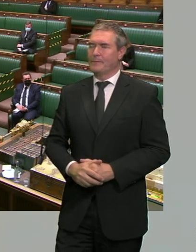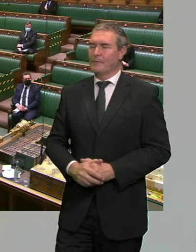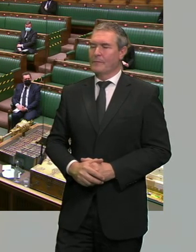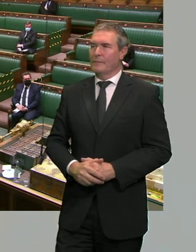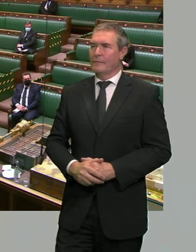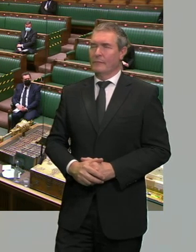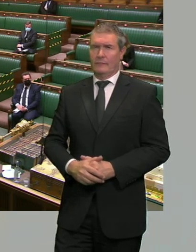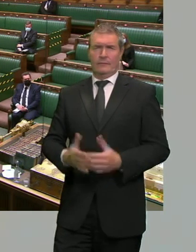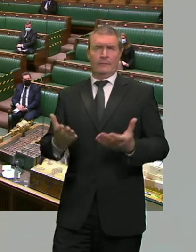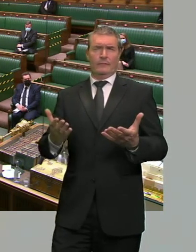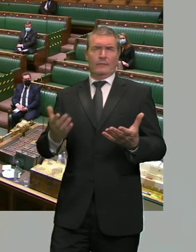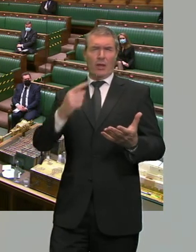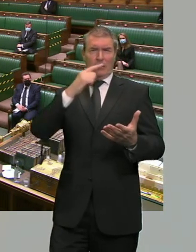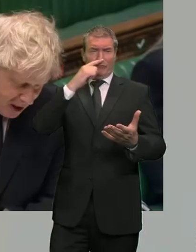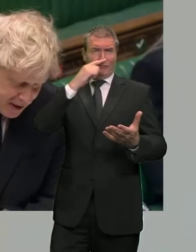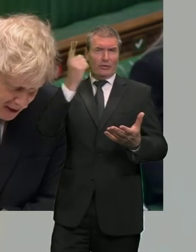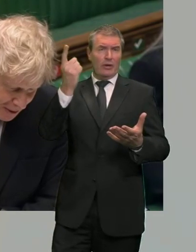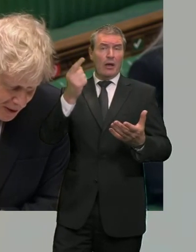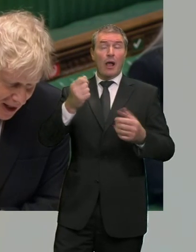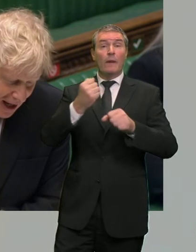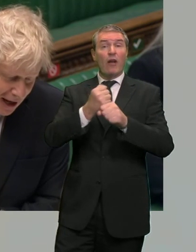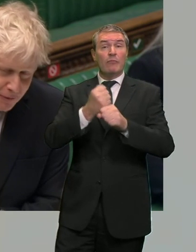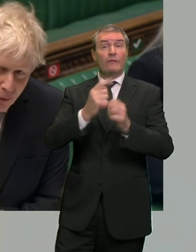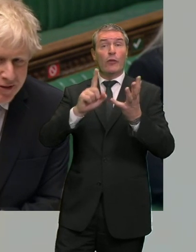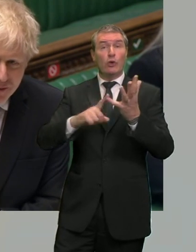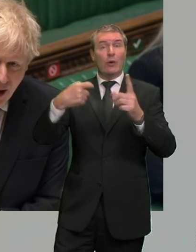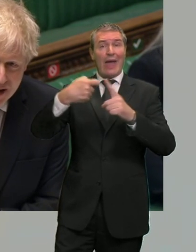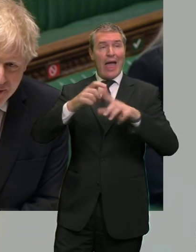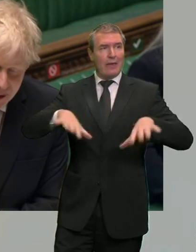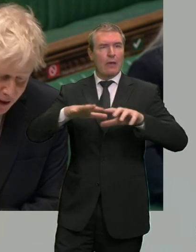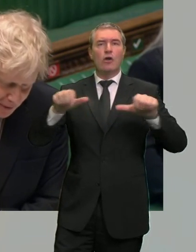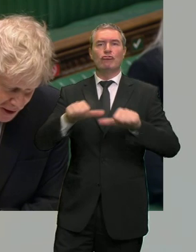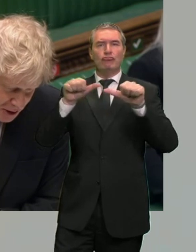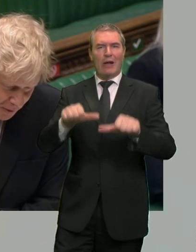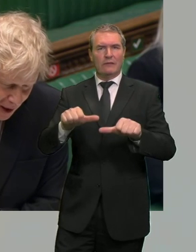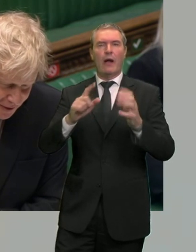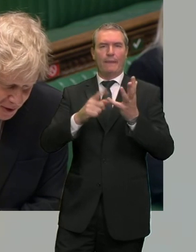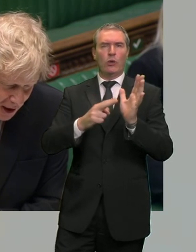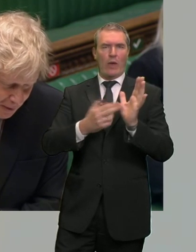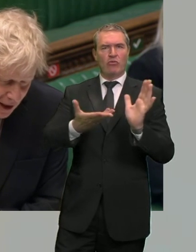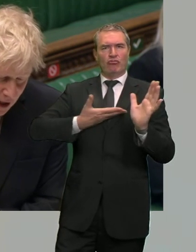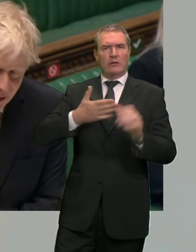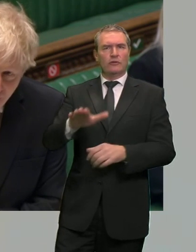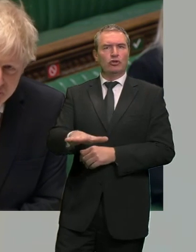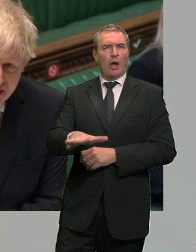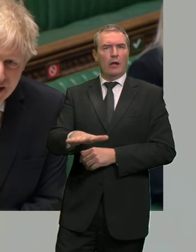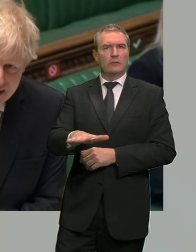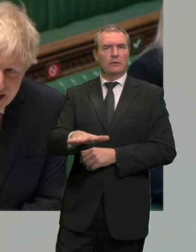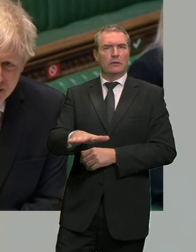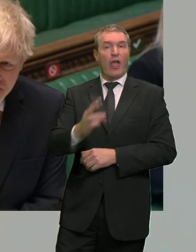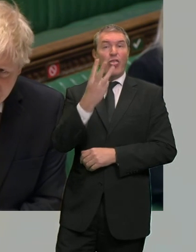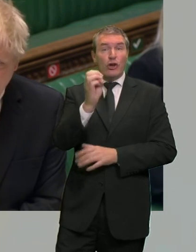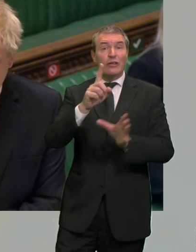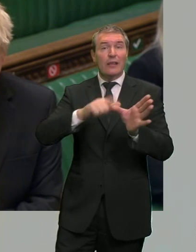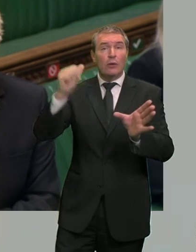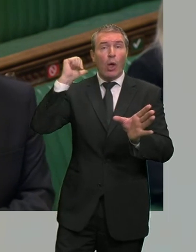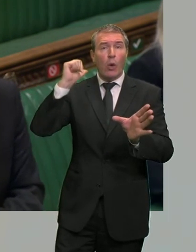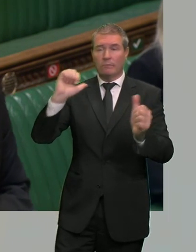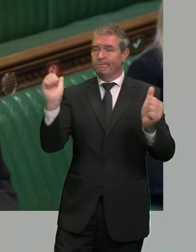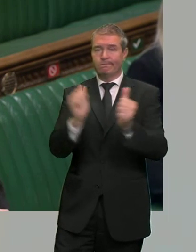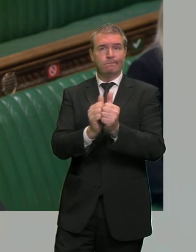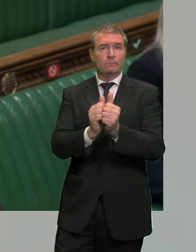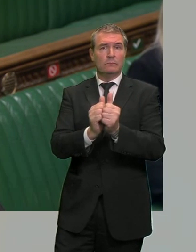This is complete nonsense. The Government of the United Kingdom ratified the UN convention on the rights of the child 30 years ago.